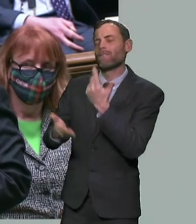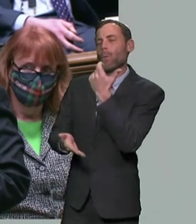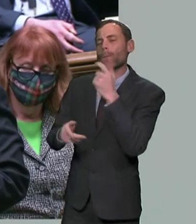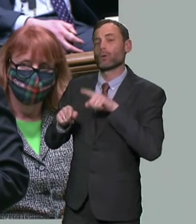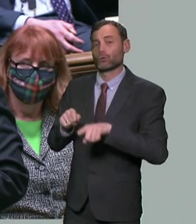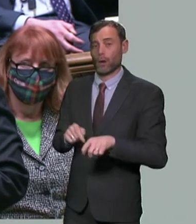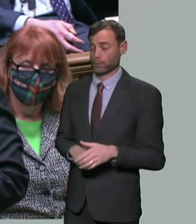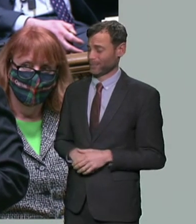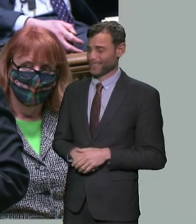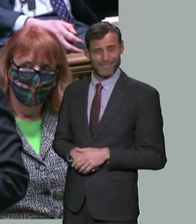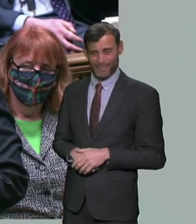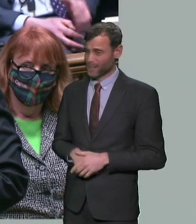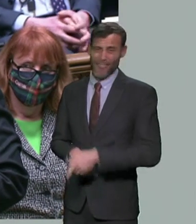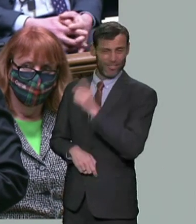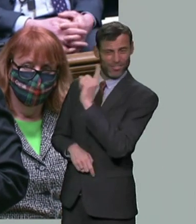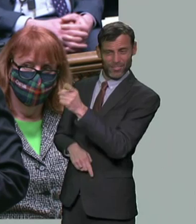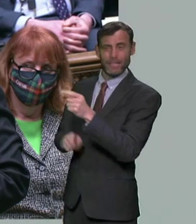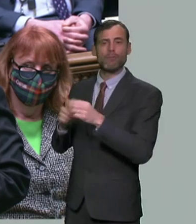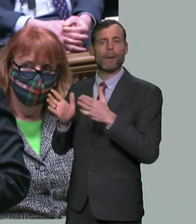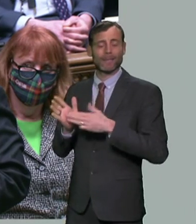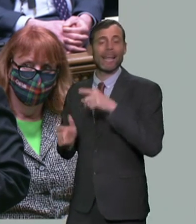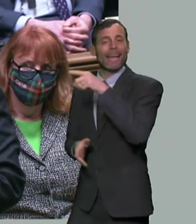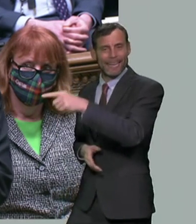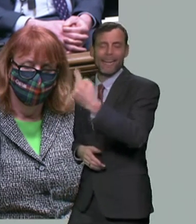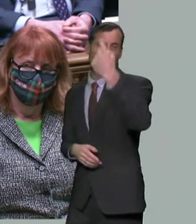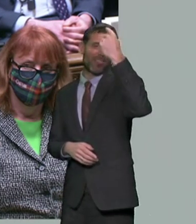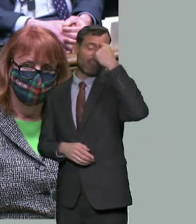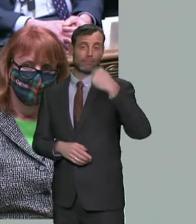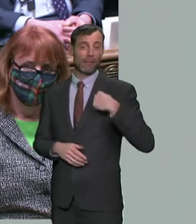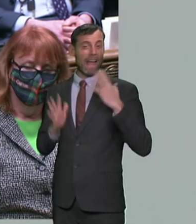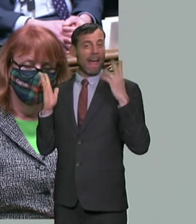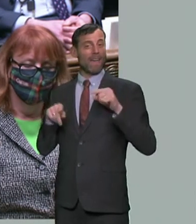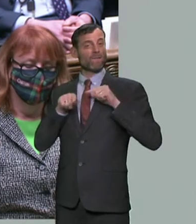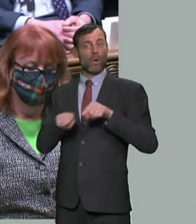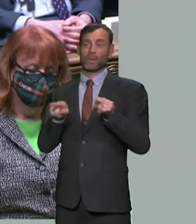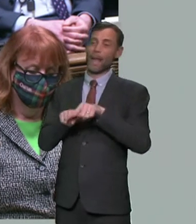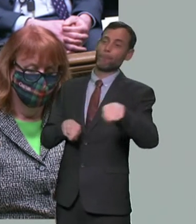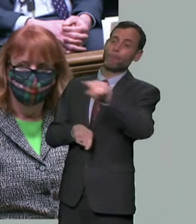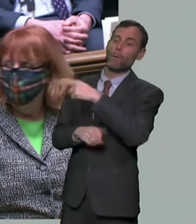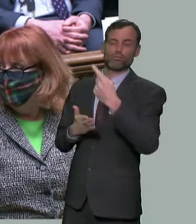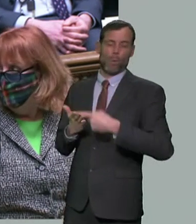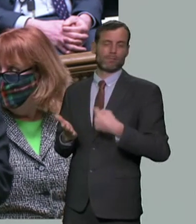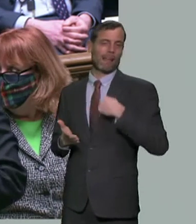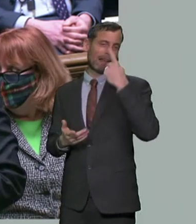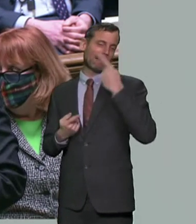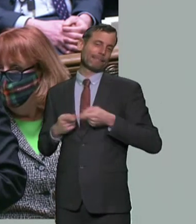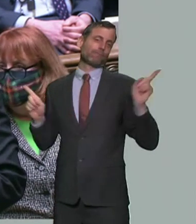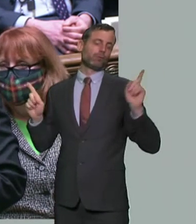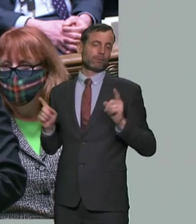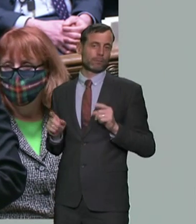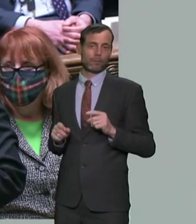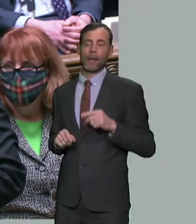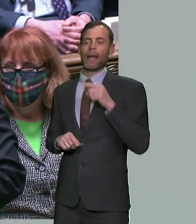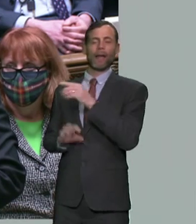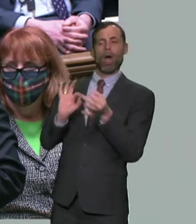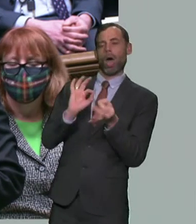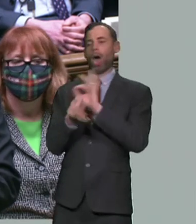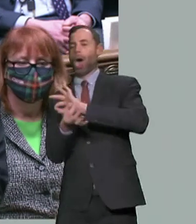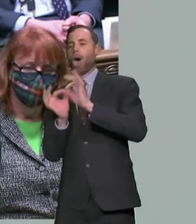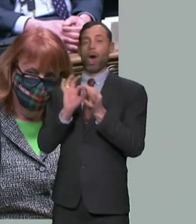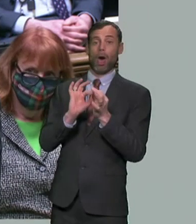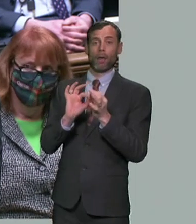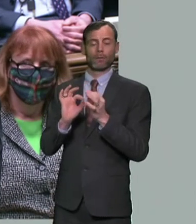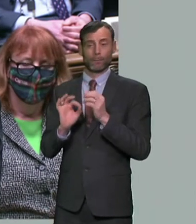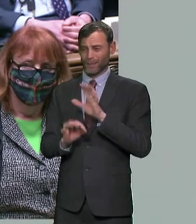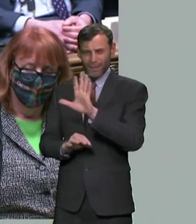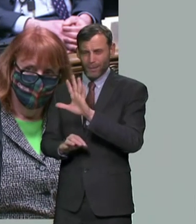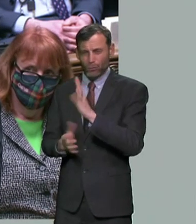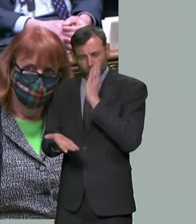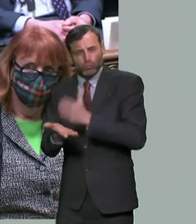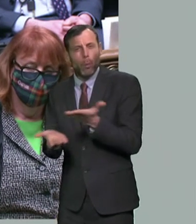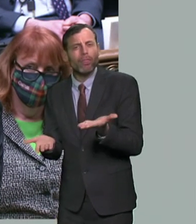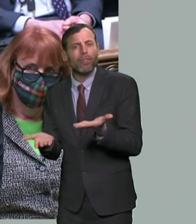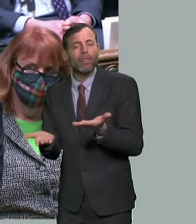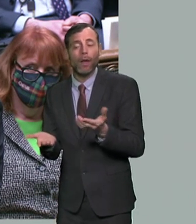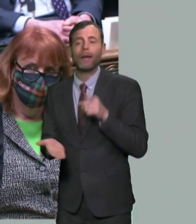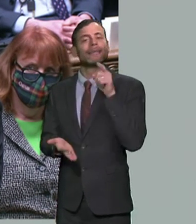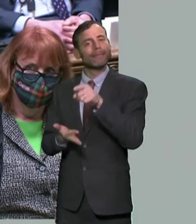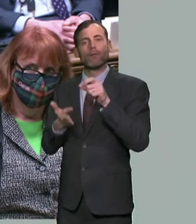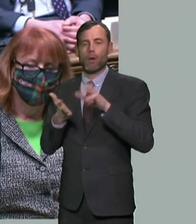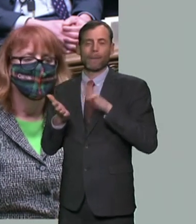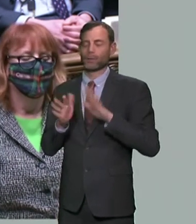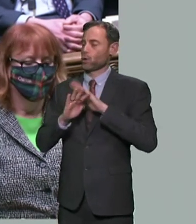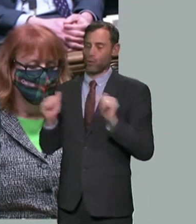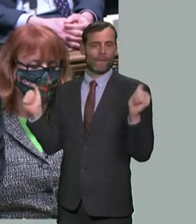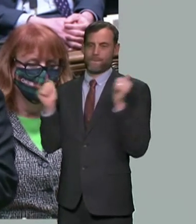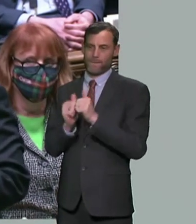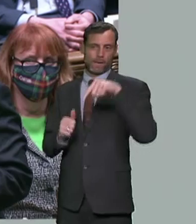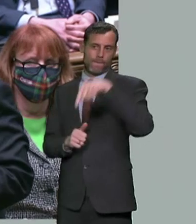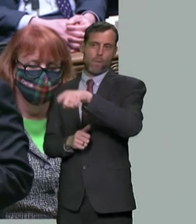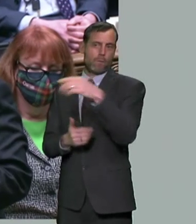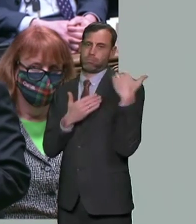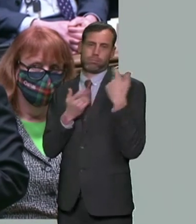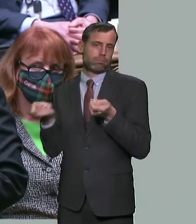This is a Prime Minister who arrogantly believes that he is above the rules; a Prime Minister who brazenly twists the truth; a Prime Minister who simply is not fit for office.